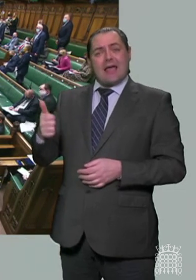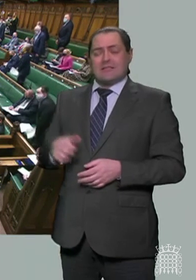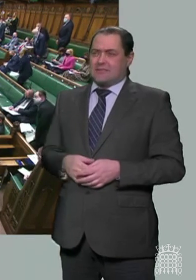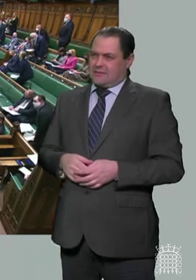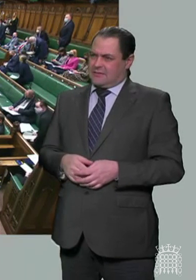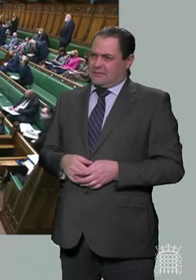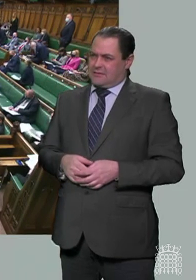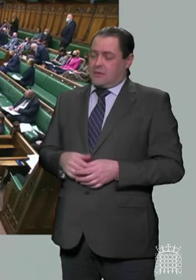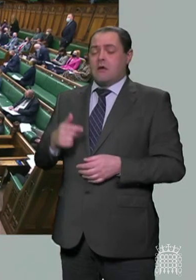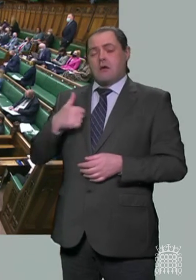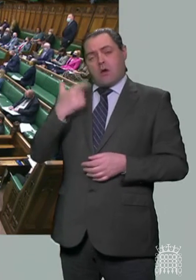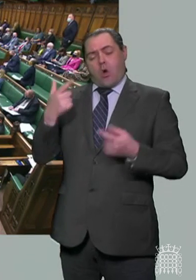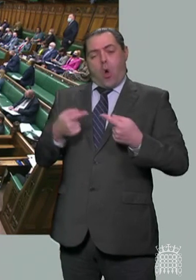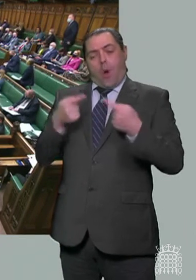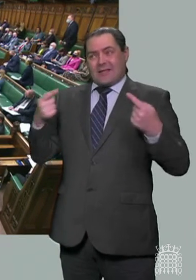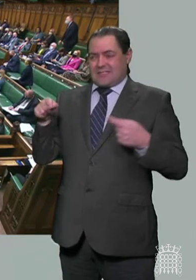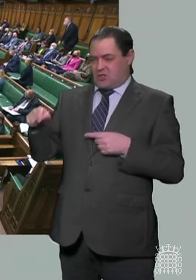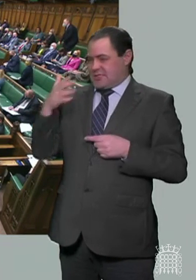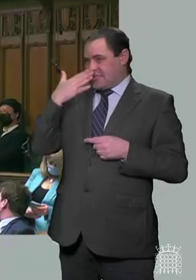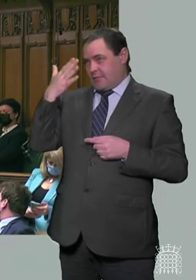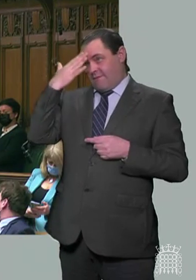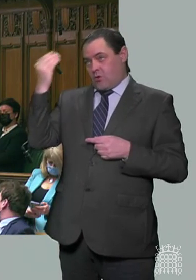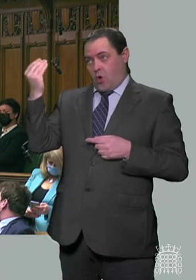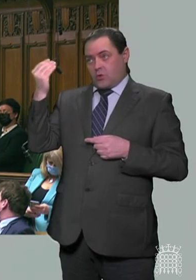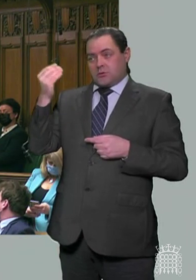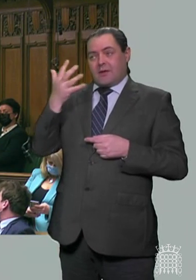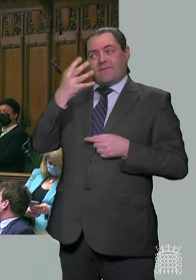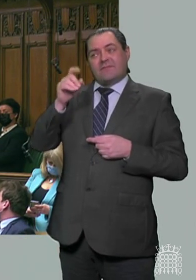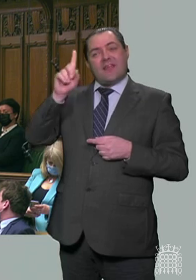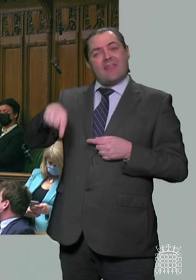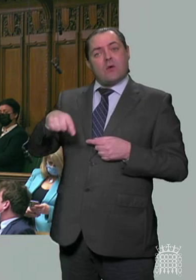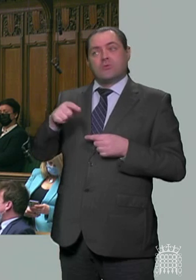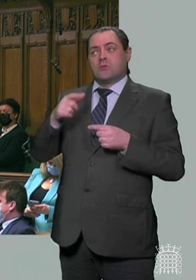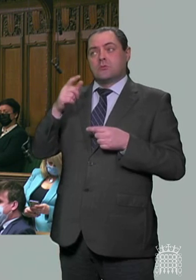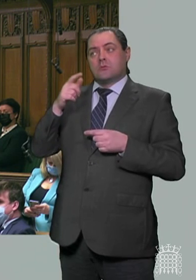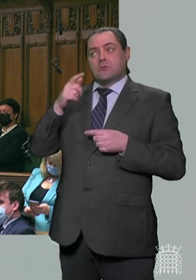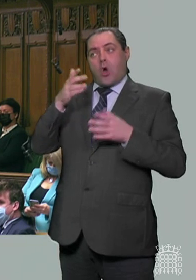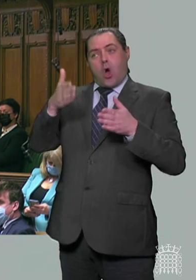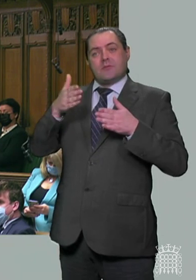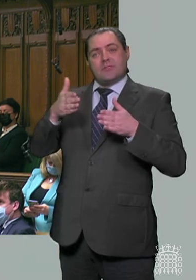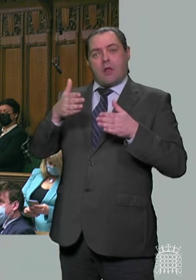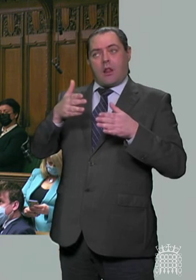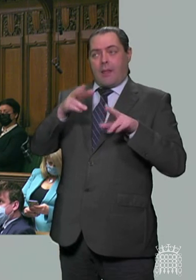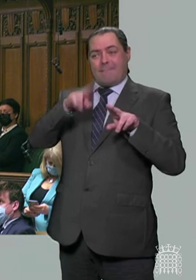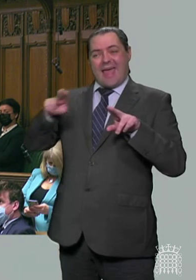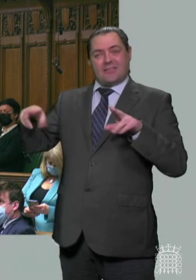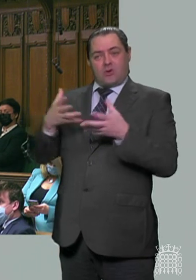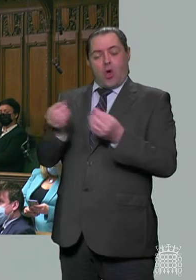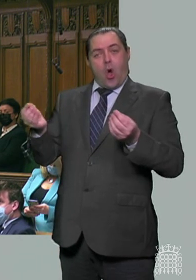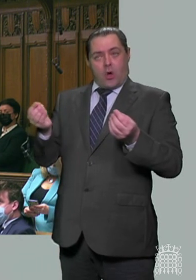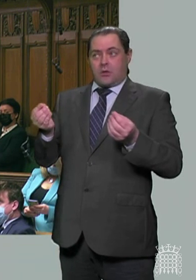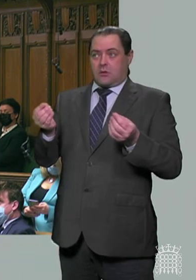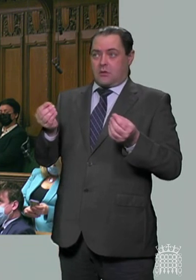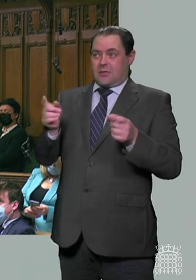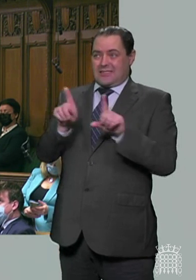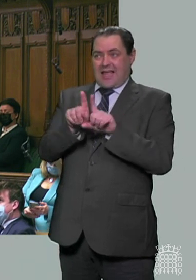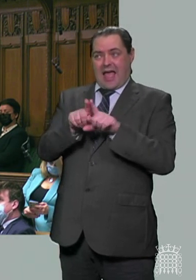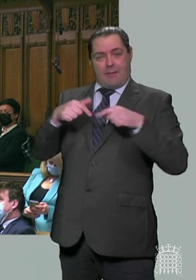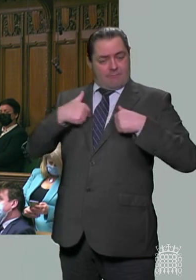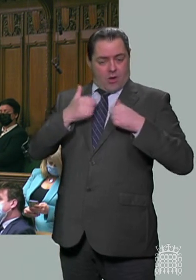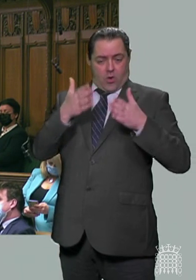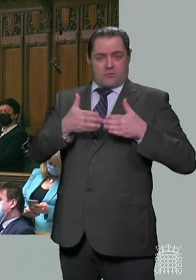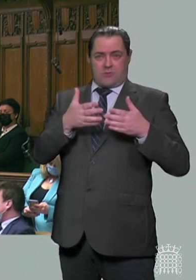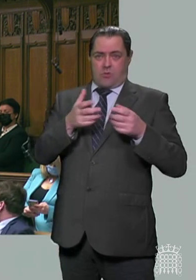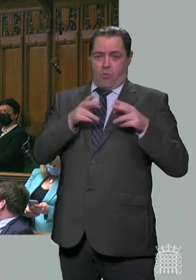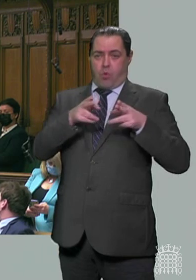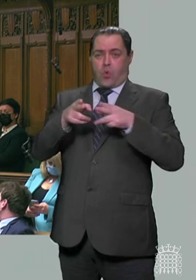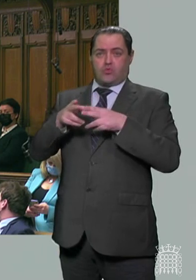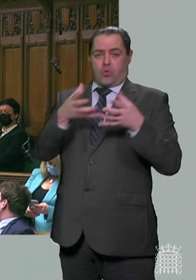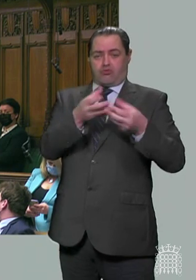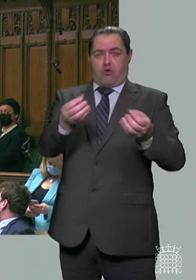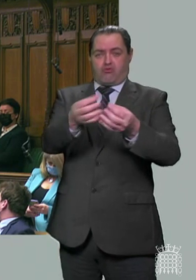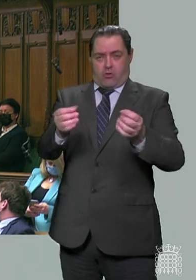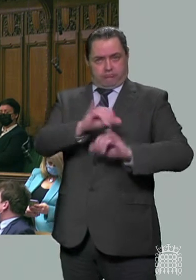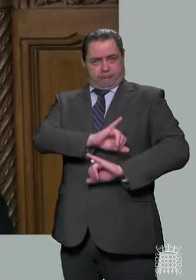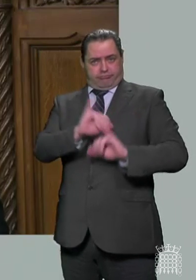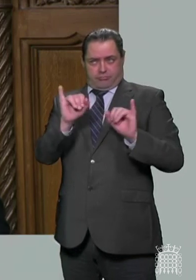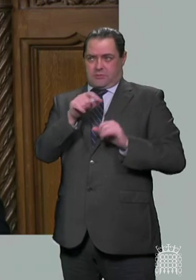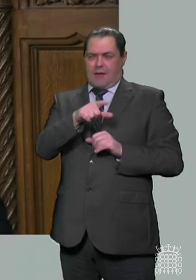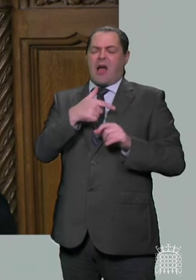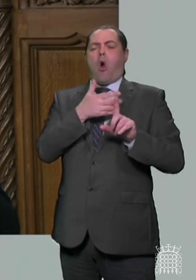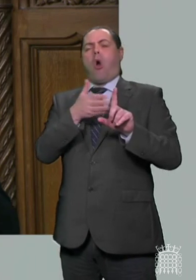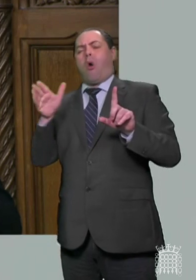In their critique, the Opposition Front Benchers forgot about the 50,000 hospital beds that they cut when they were in power, including closing entire wards at Goole and District Hospital—but I digress.